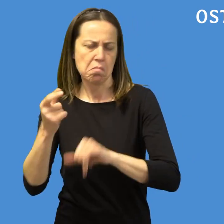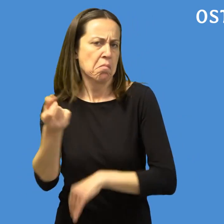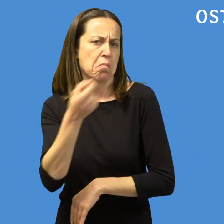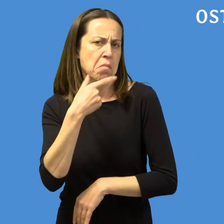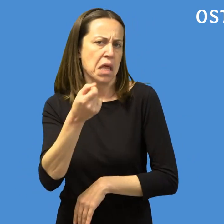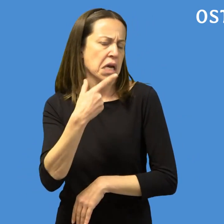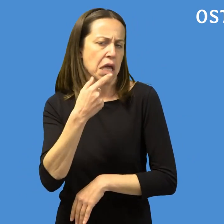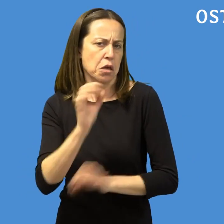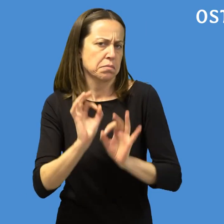droga